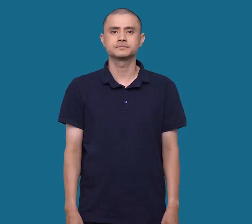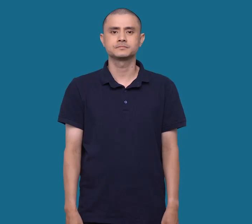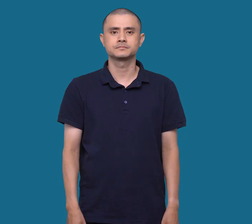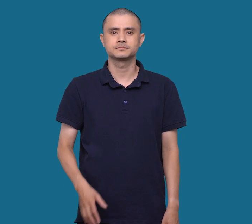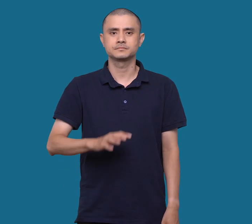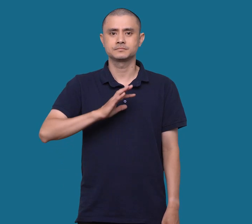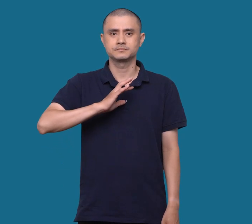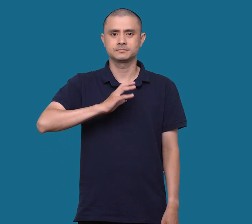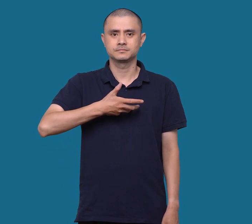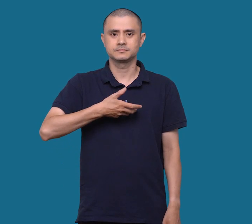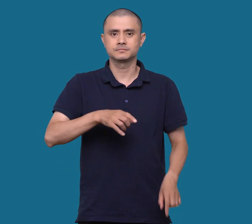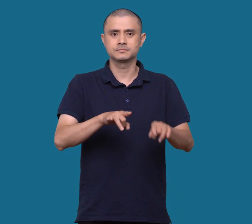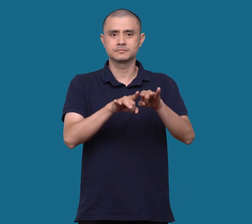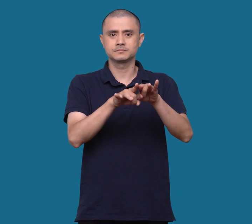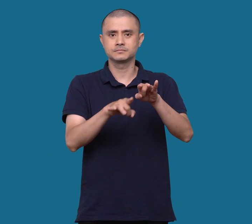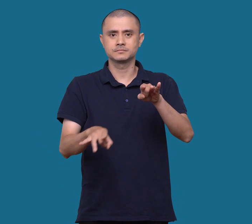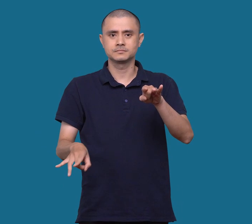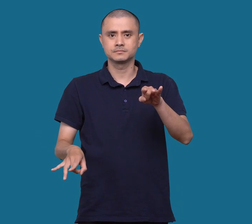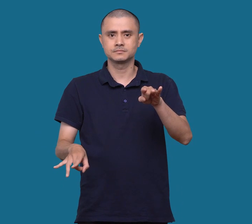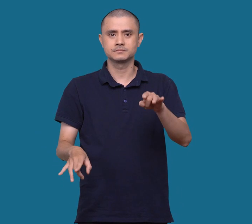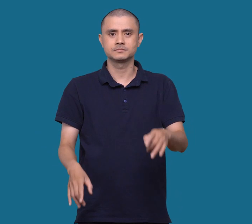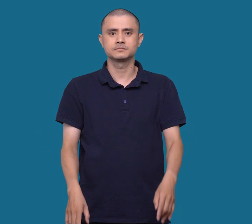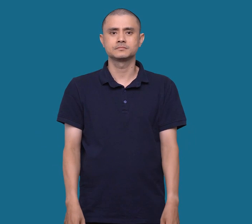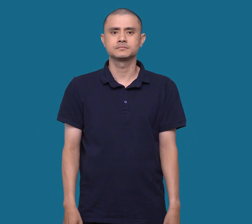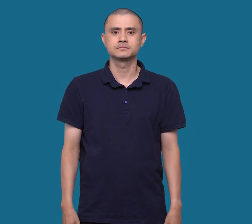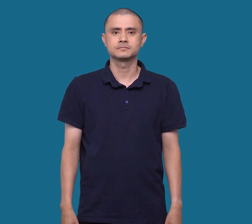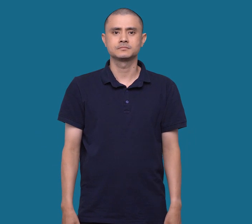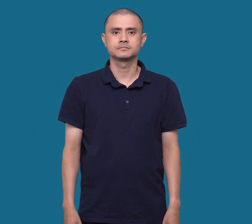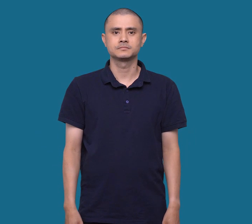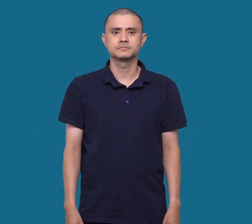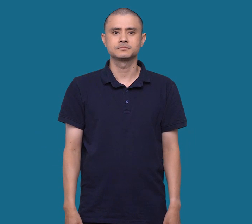cháu họ